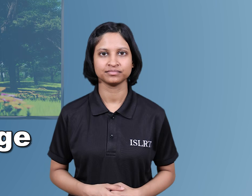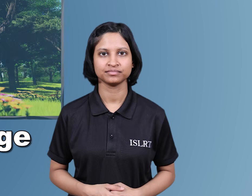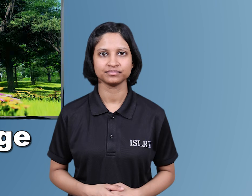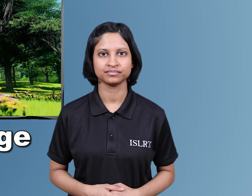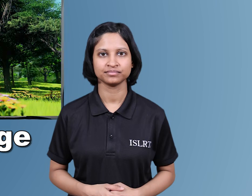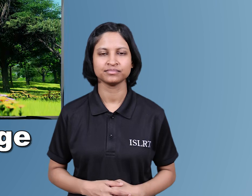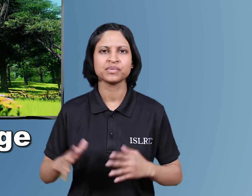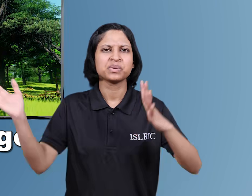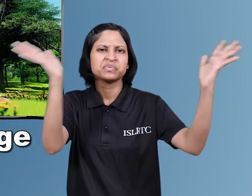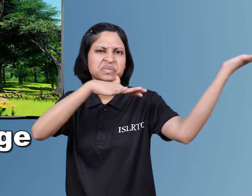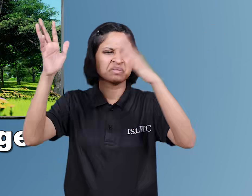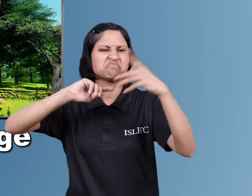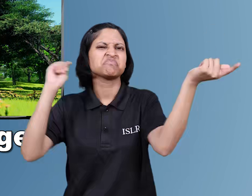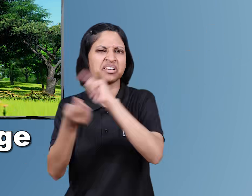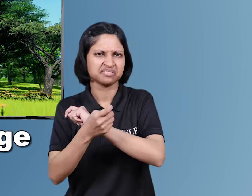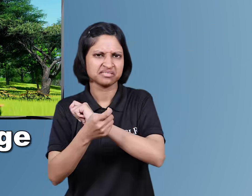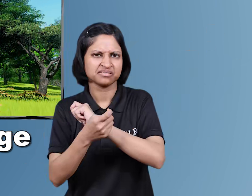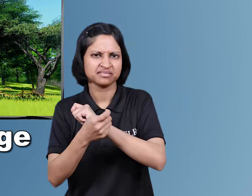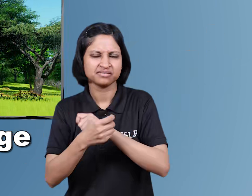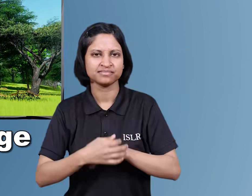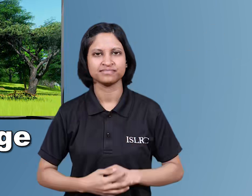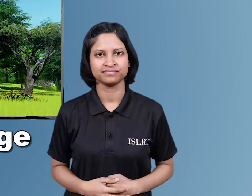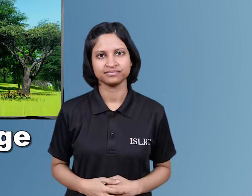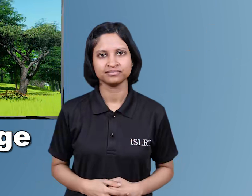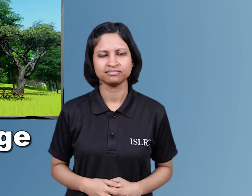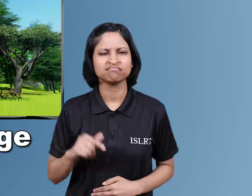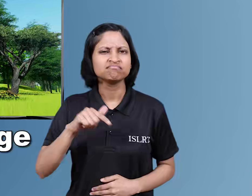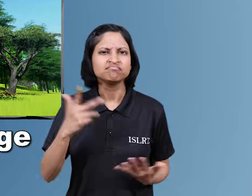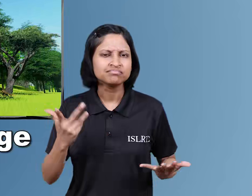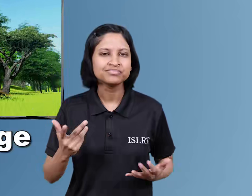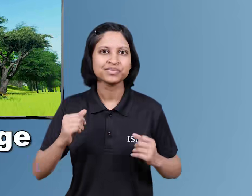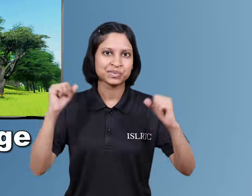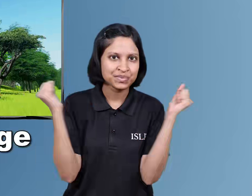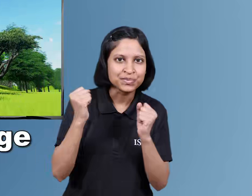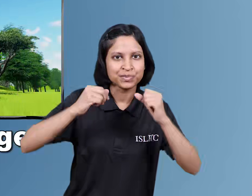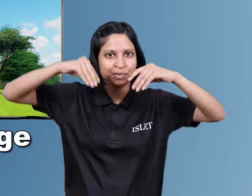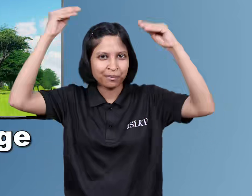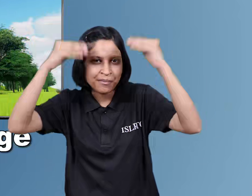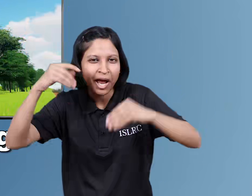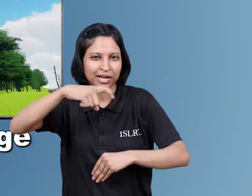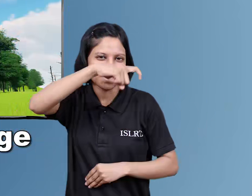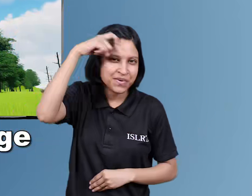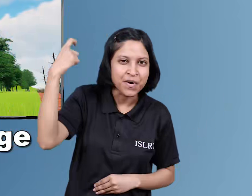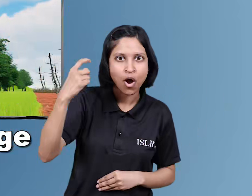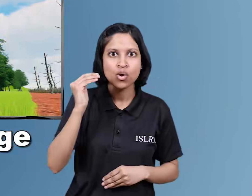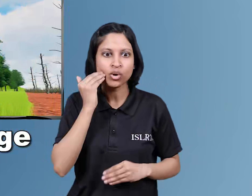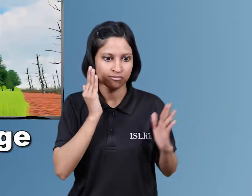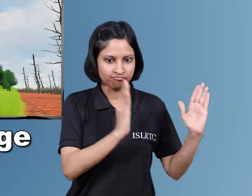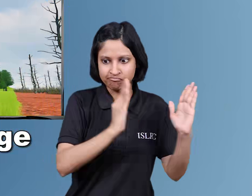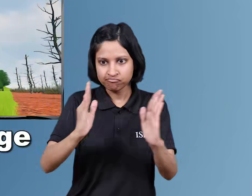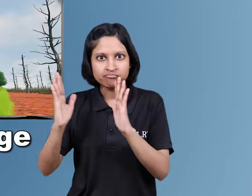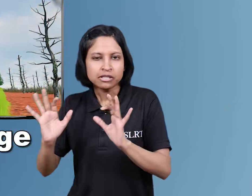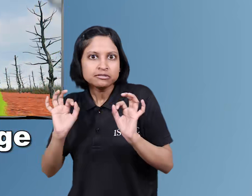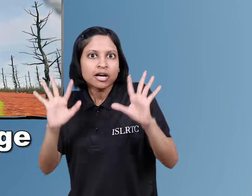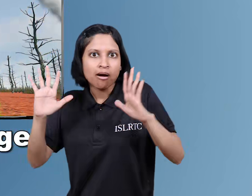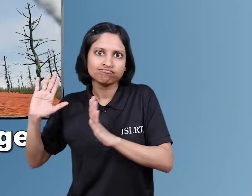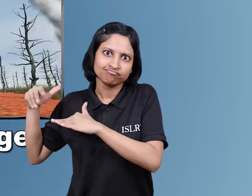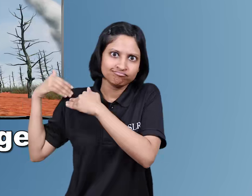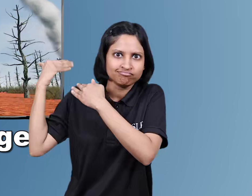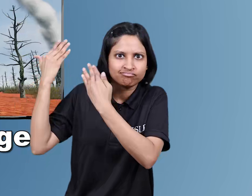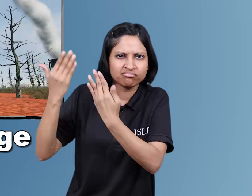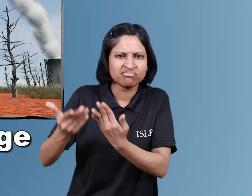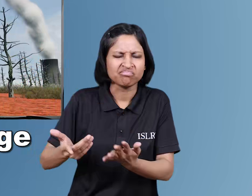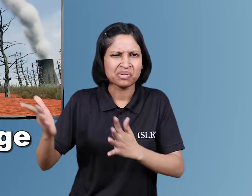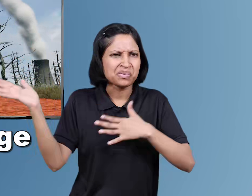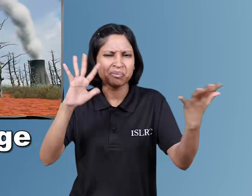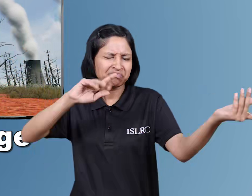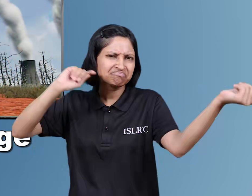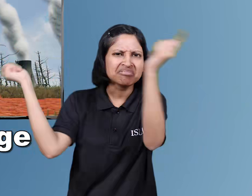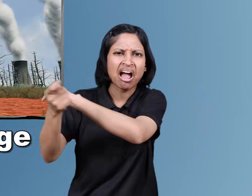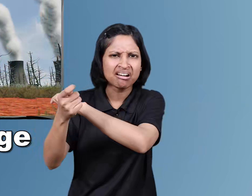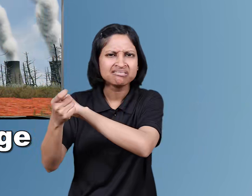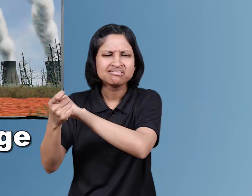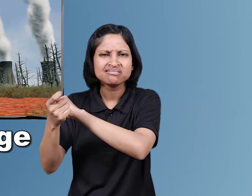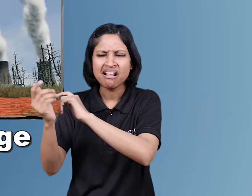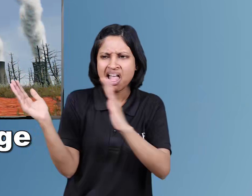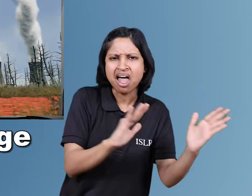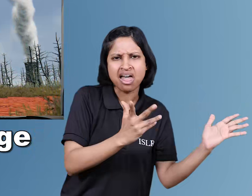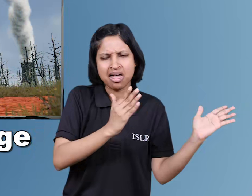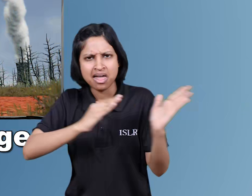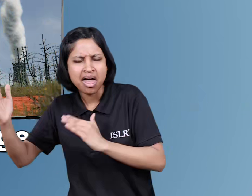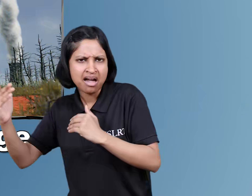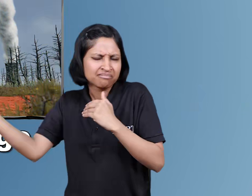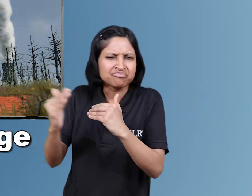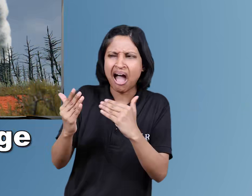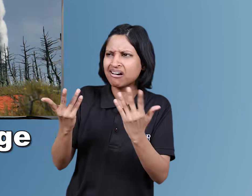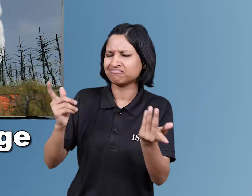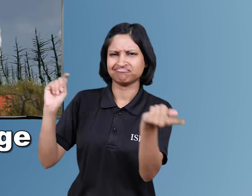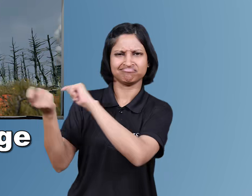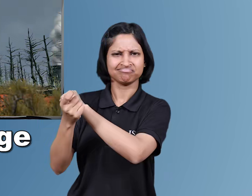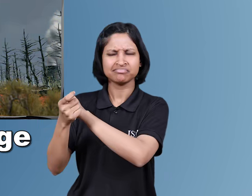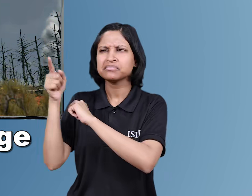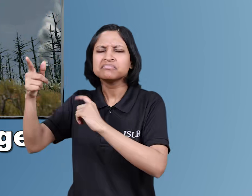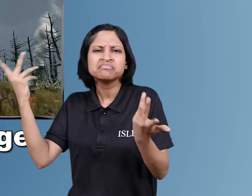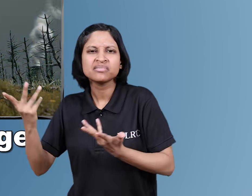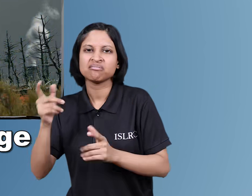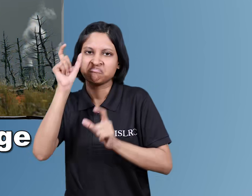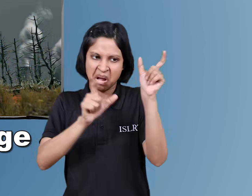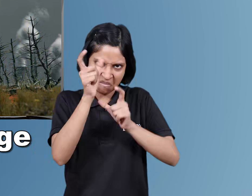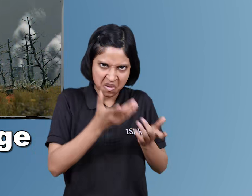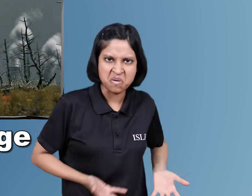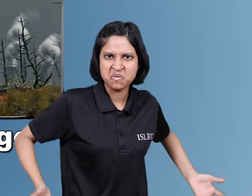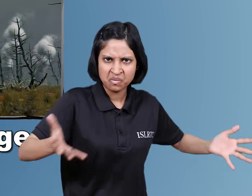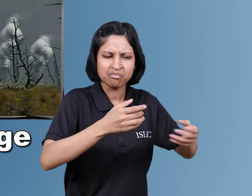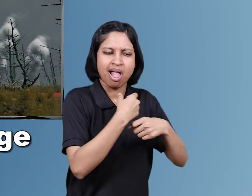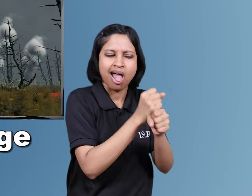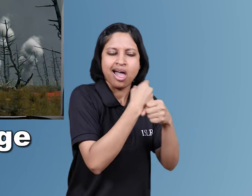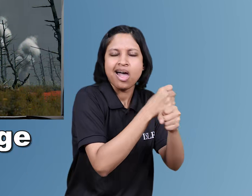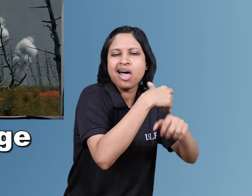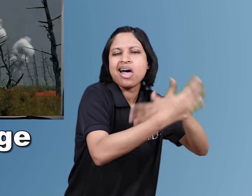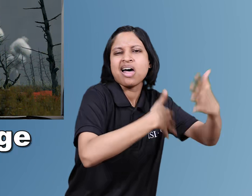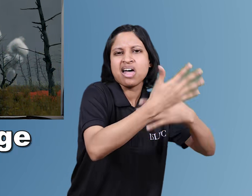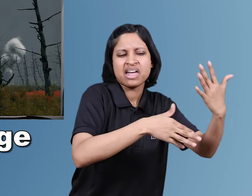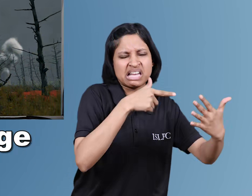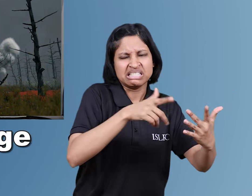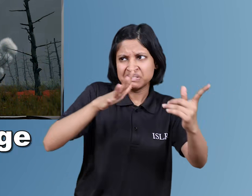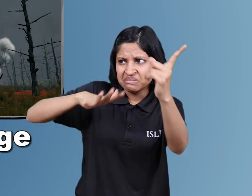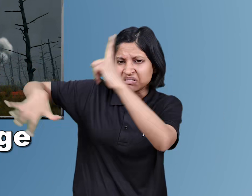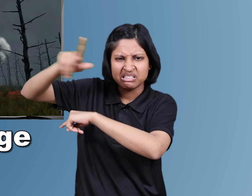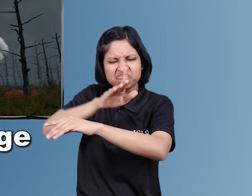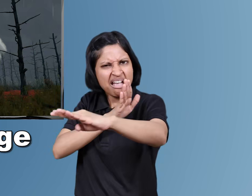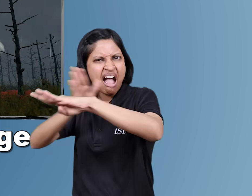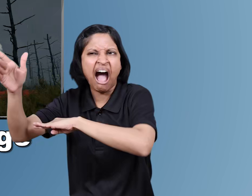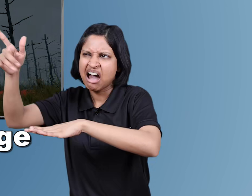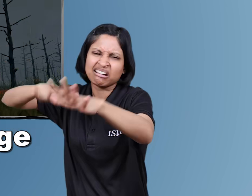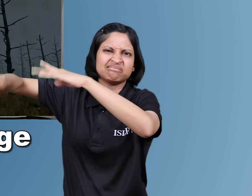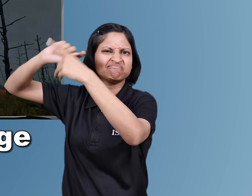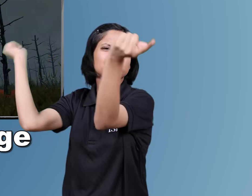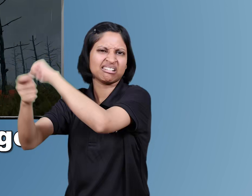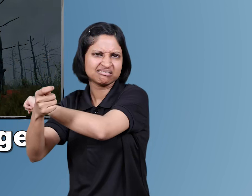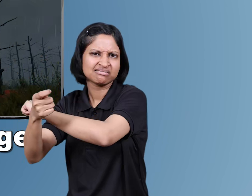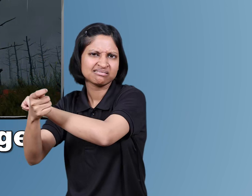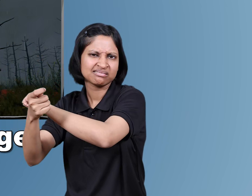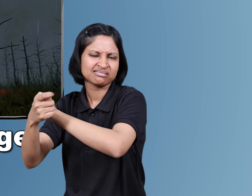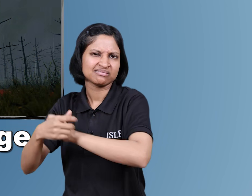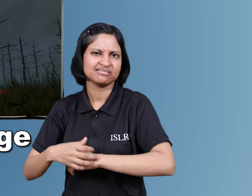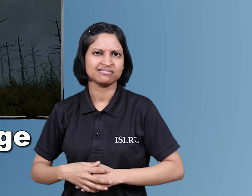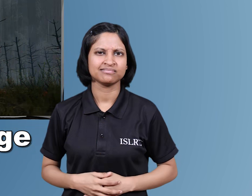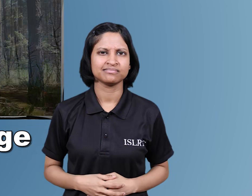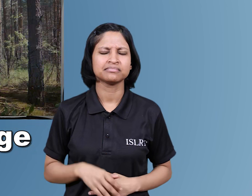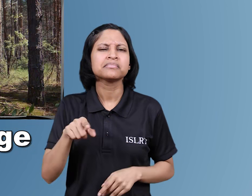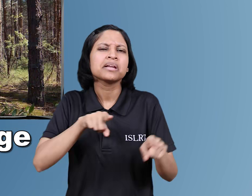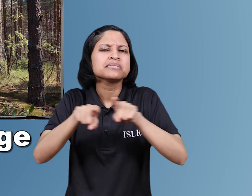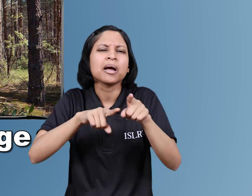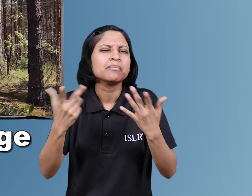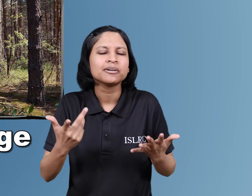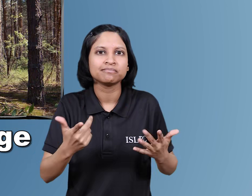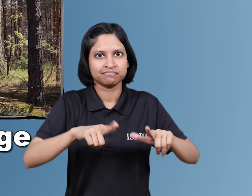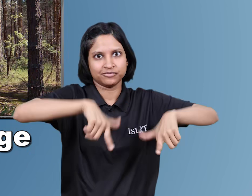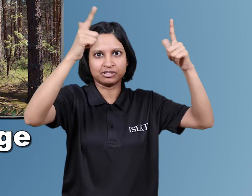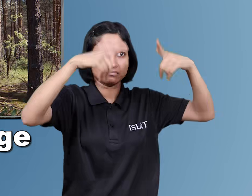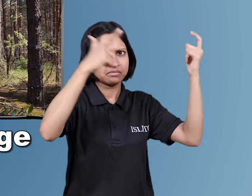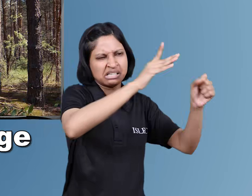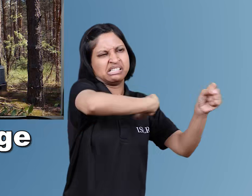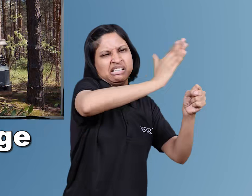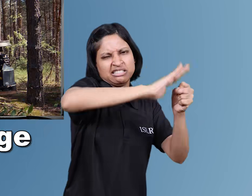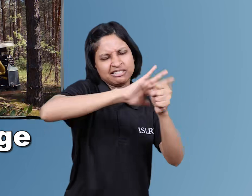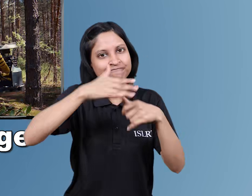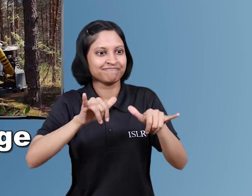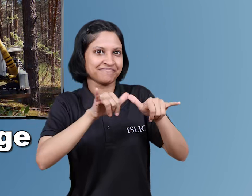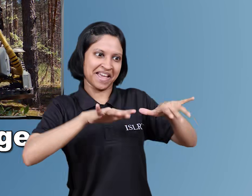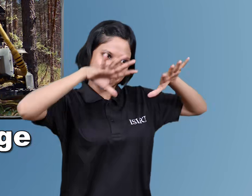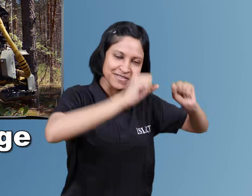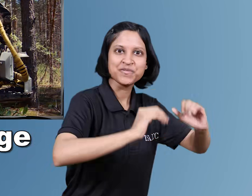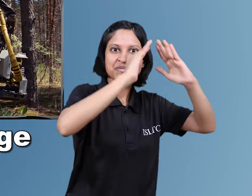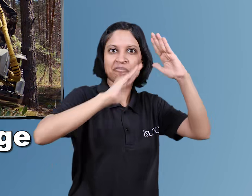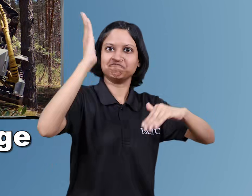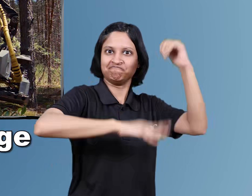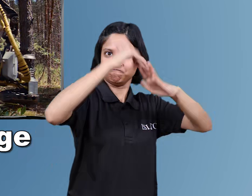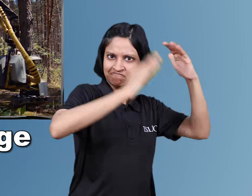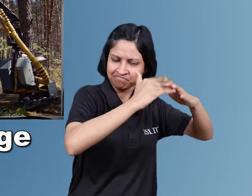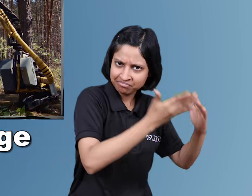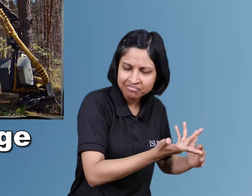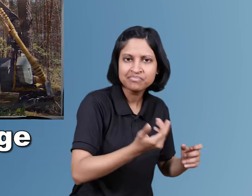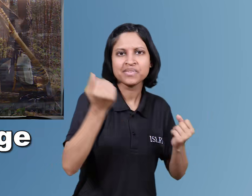Climate change Long term changes in global or regional climate patterns, often driven by human activities. activities such as deforestation,